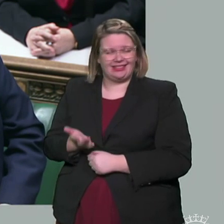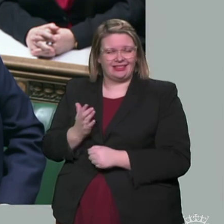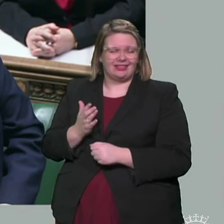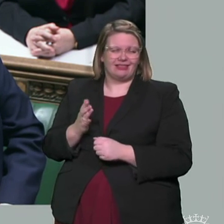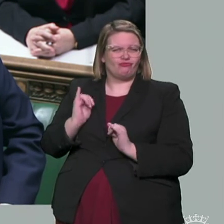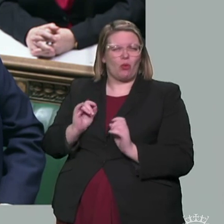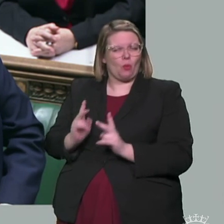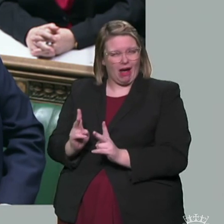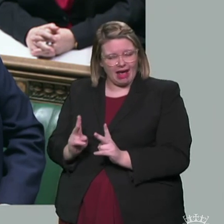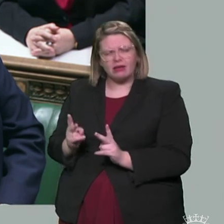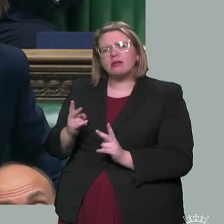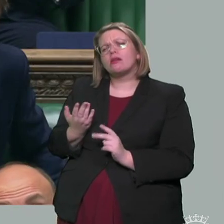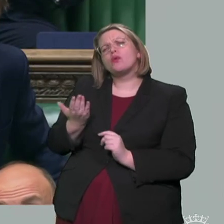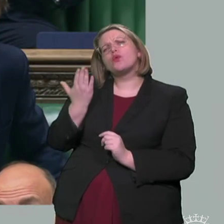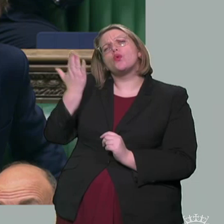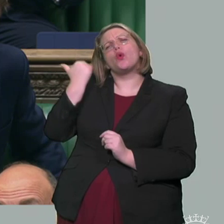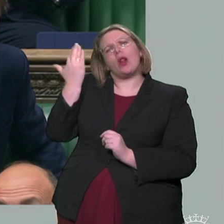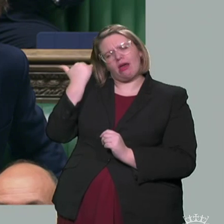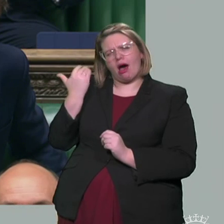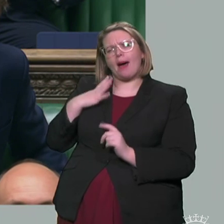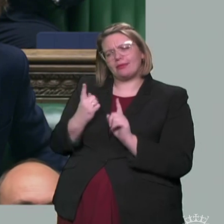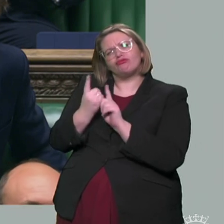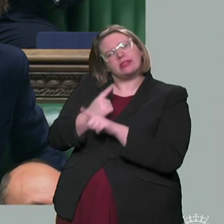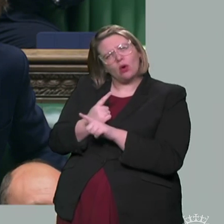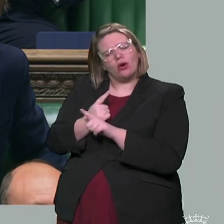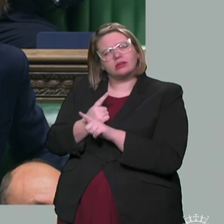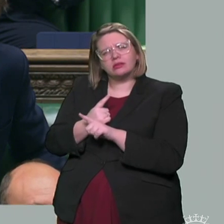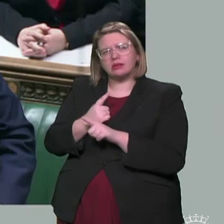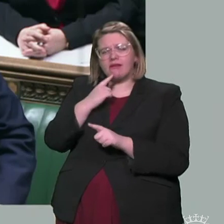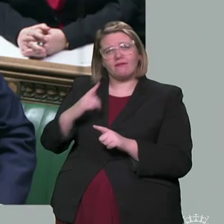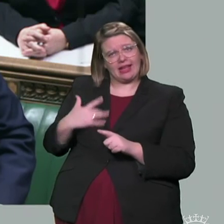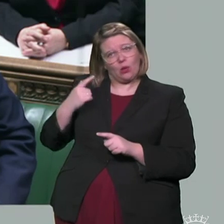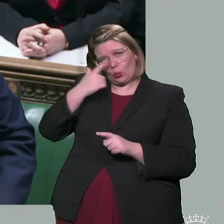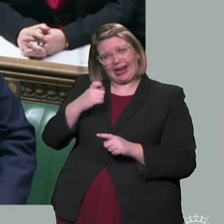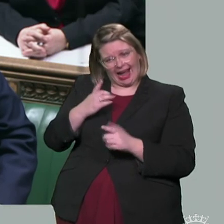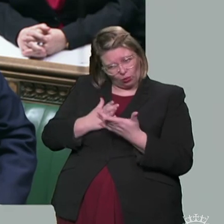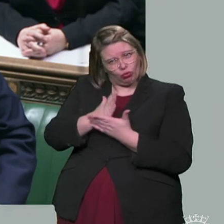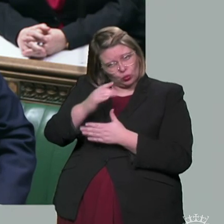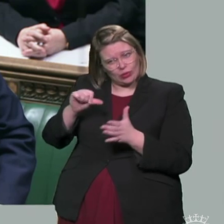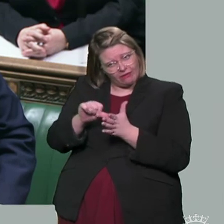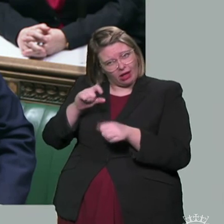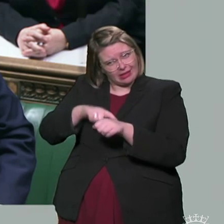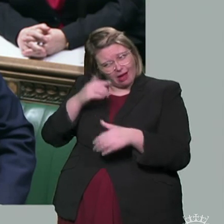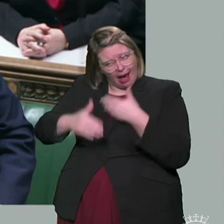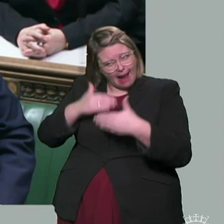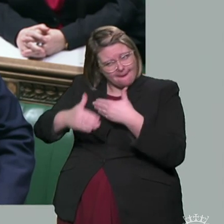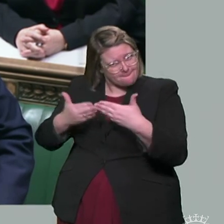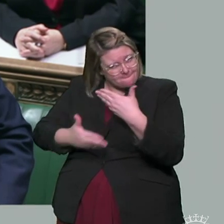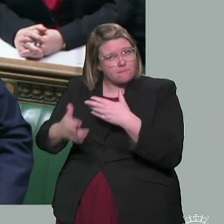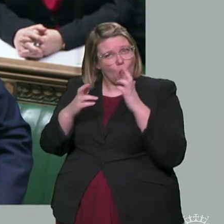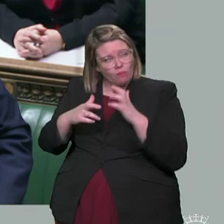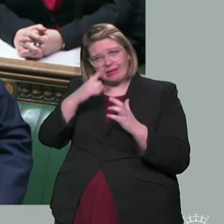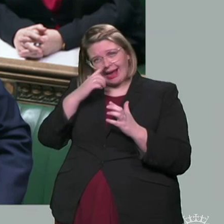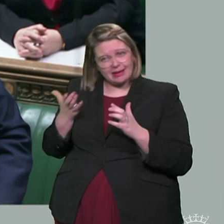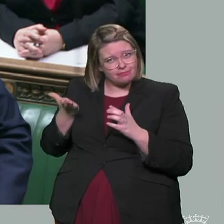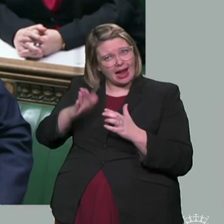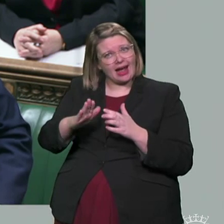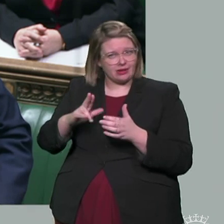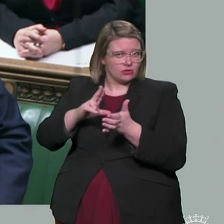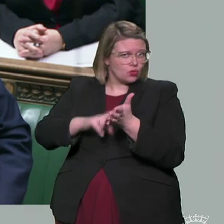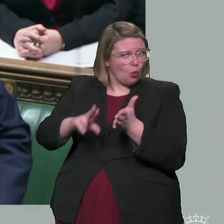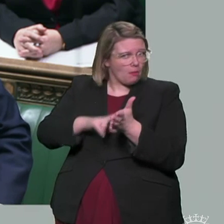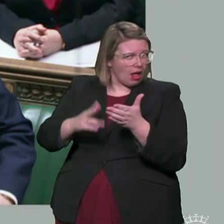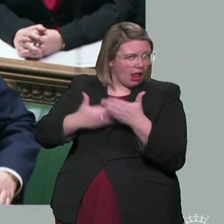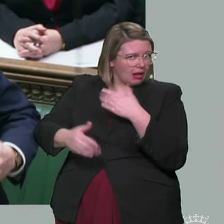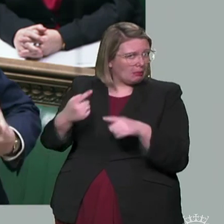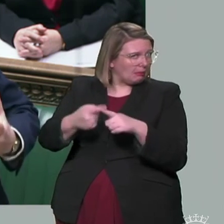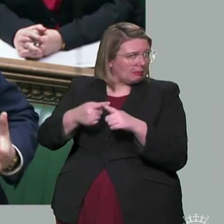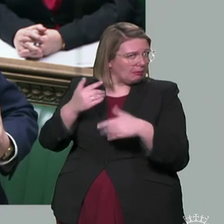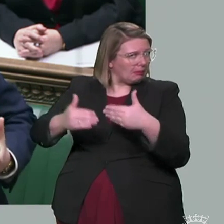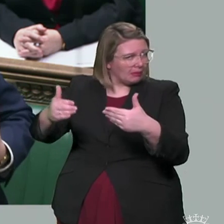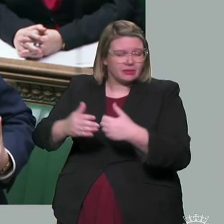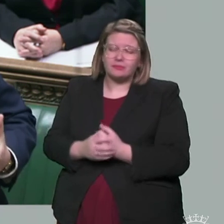As I said in my earlier answers, we have a good chance of getting through this difficult wave and getting back to something like normality as fast as possible.